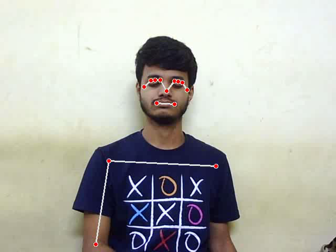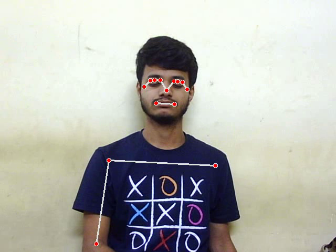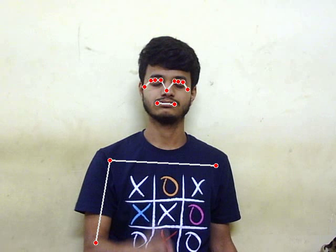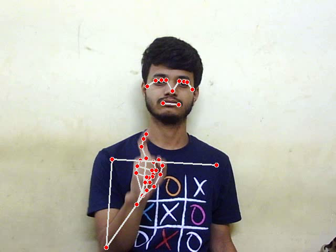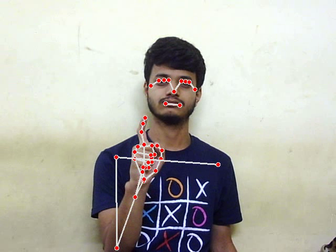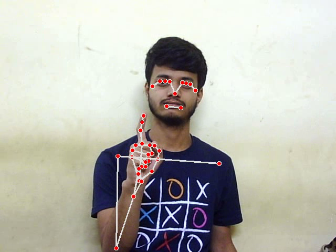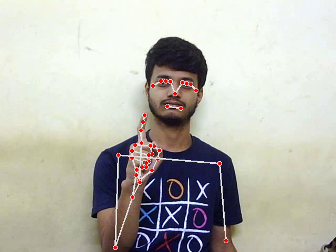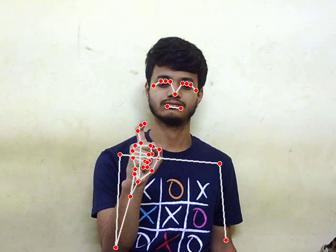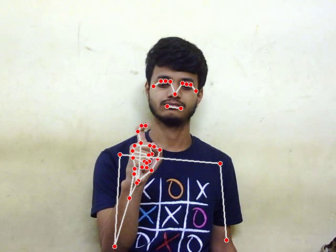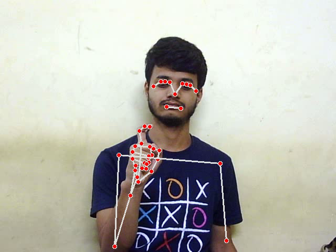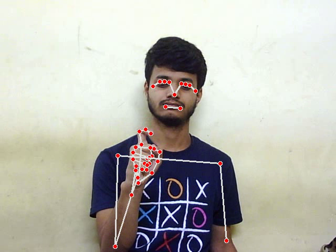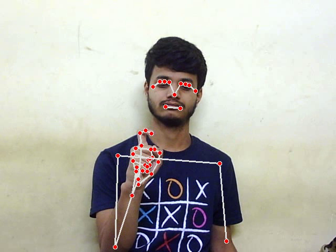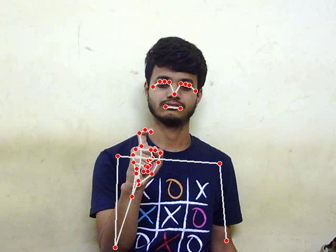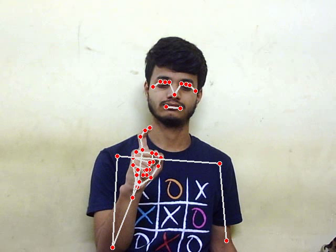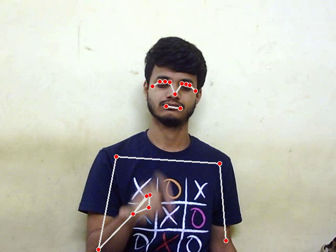question